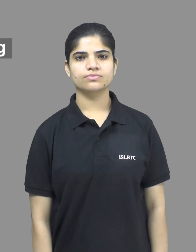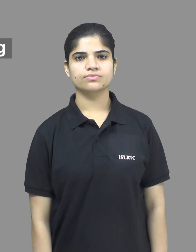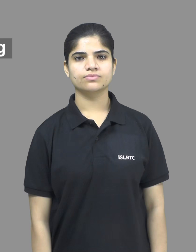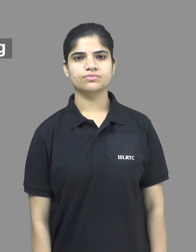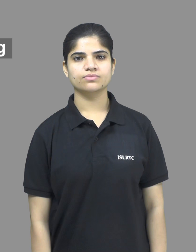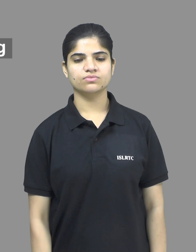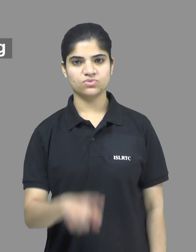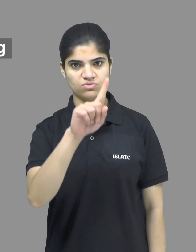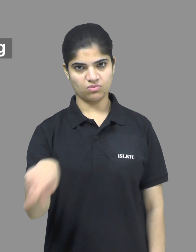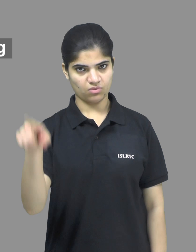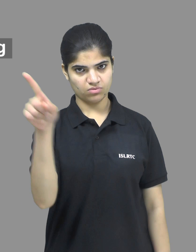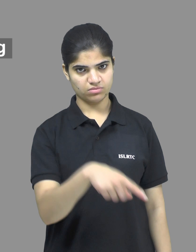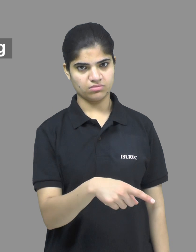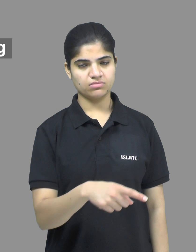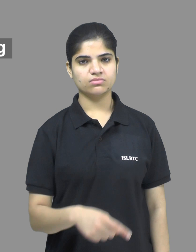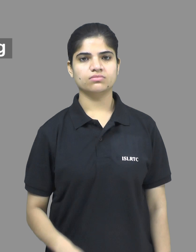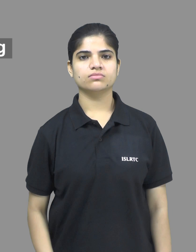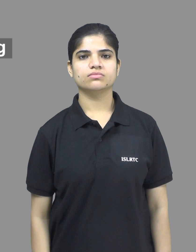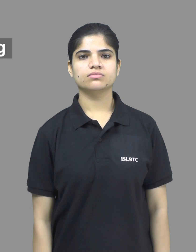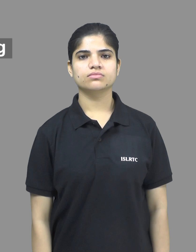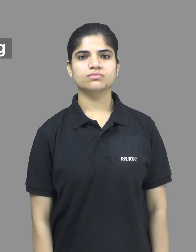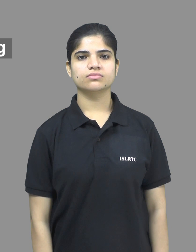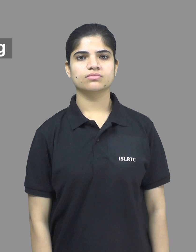Wrong Incorrect